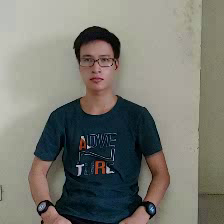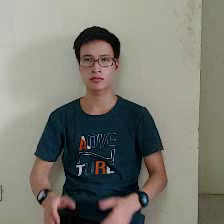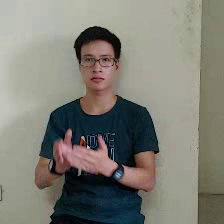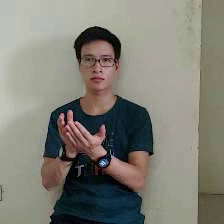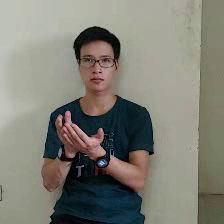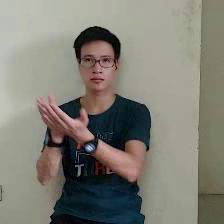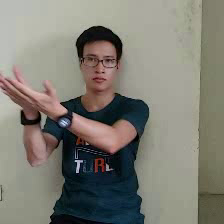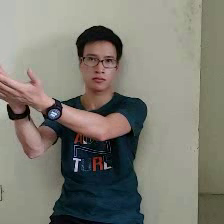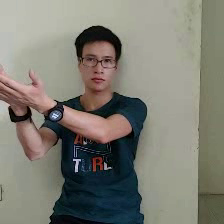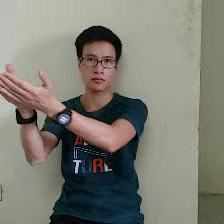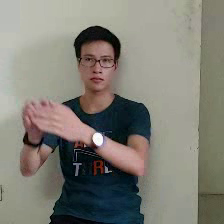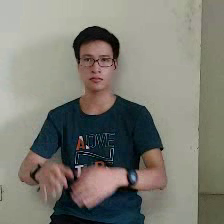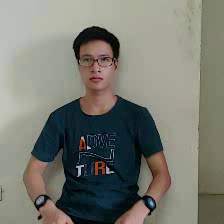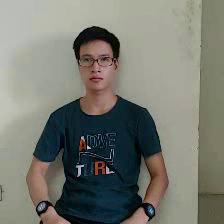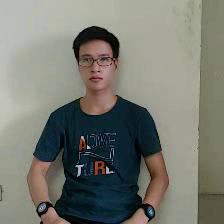Biếu tặng